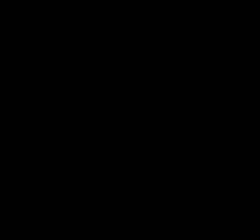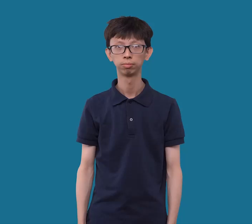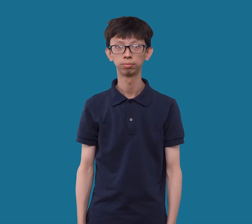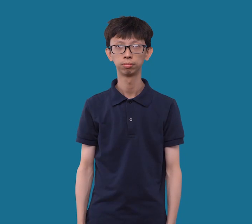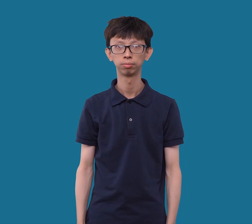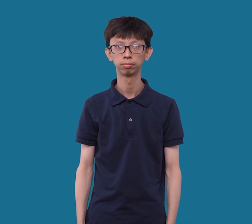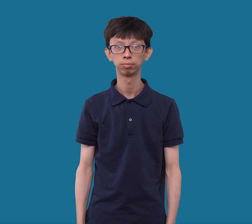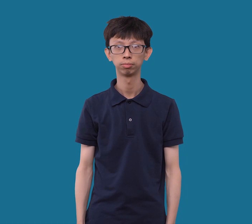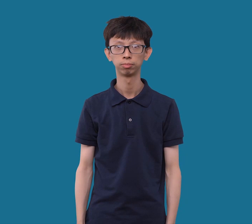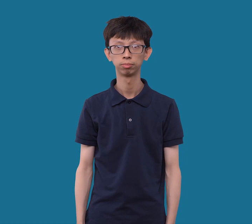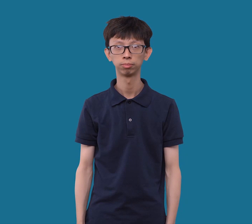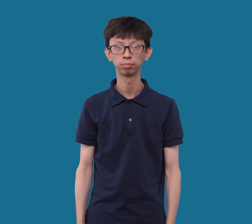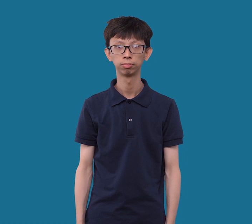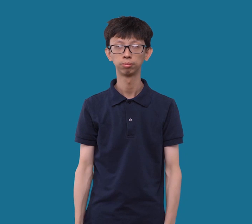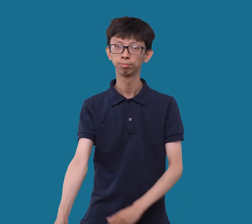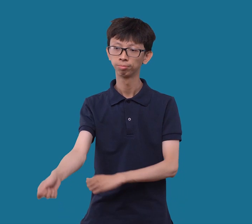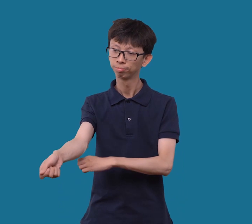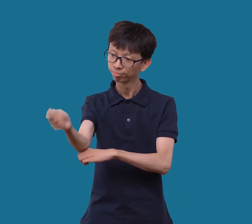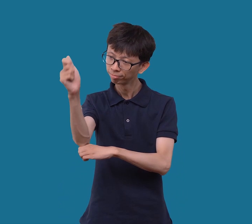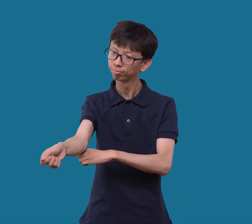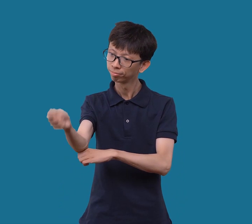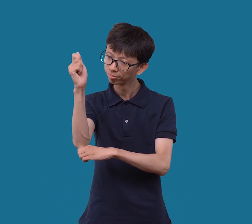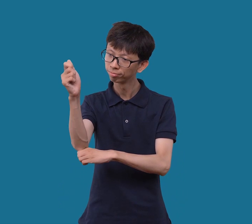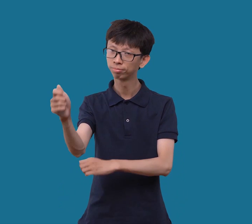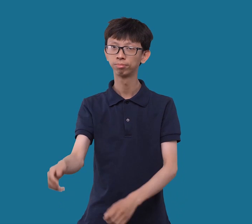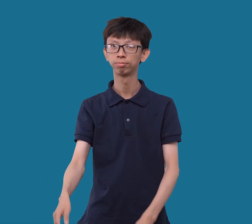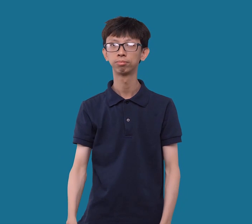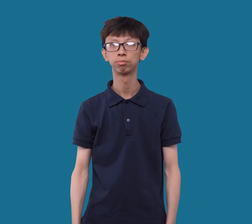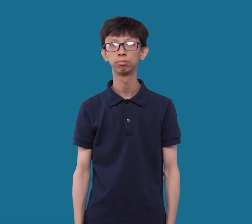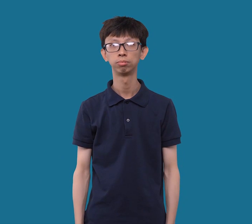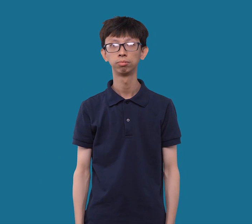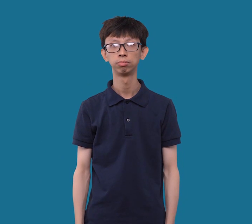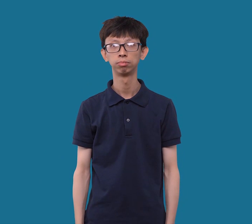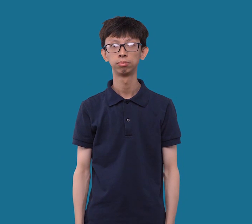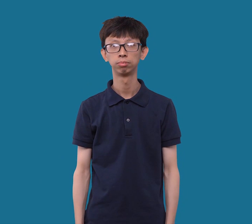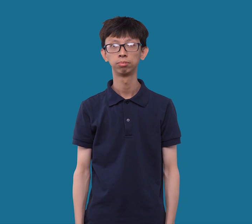câu cá